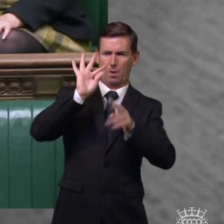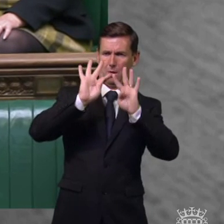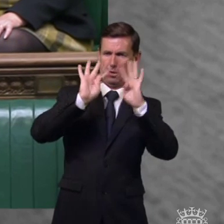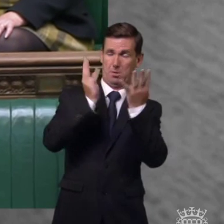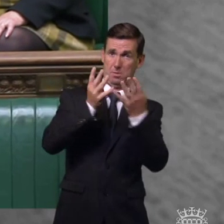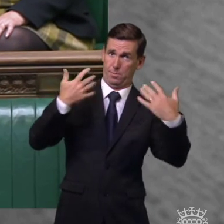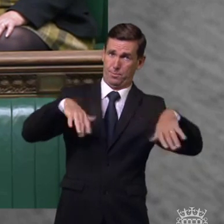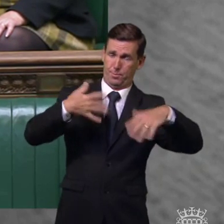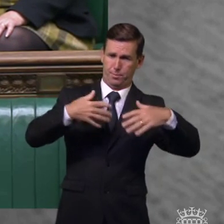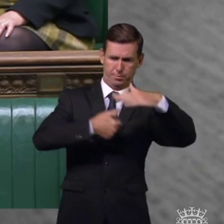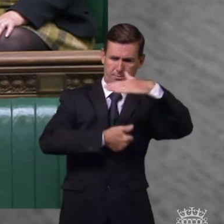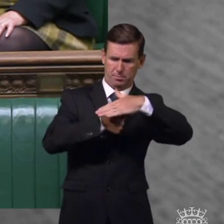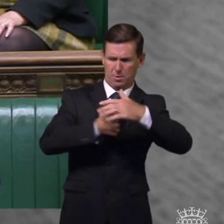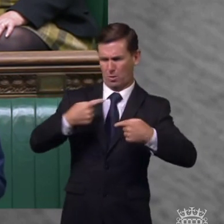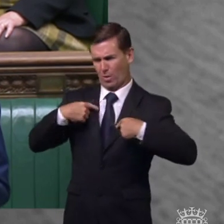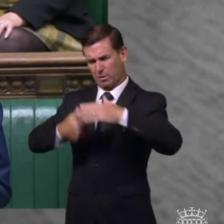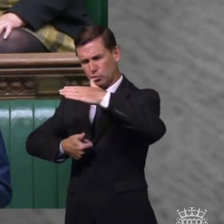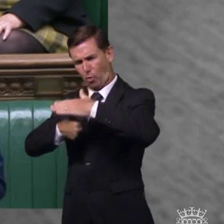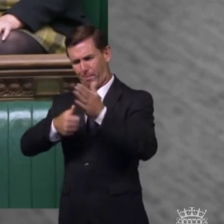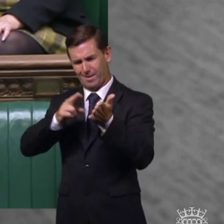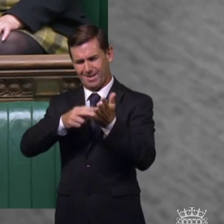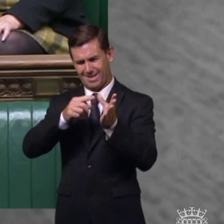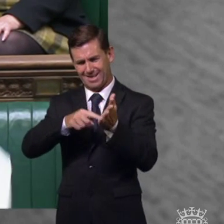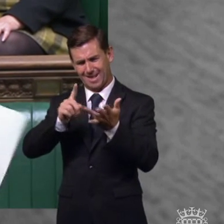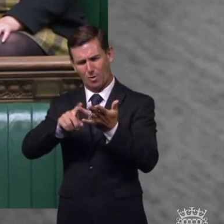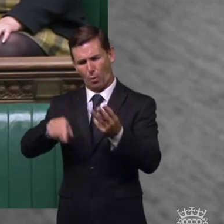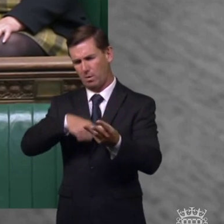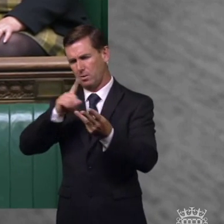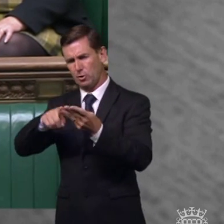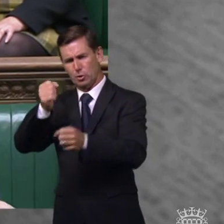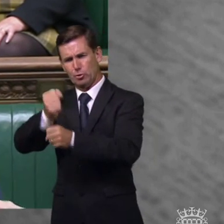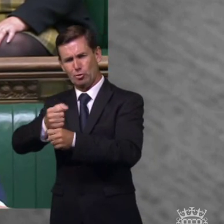We are a key player in NATO. We are chair of the G7.